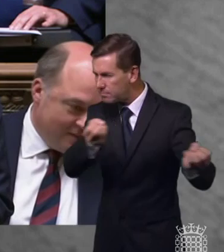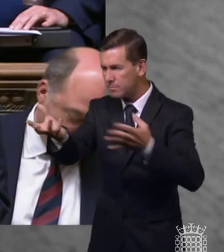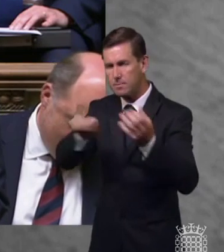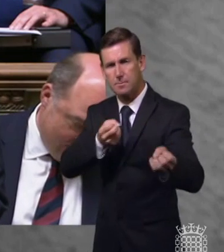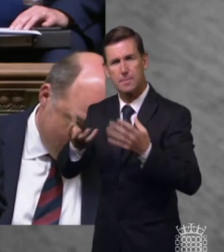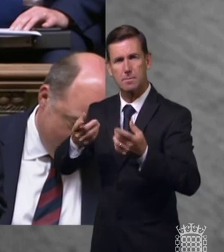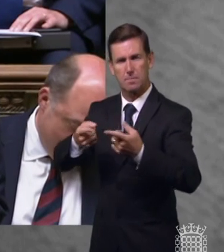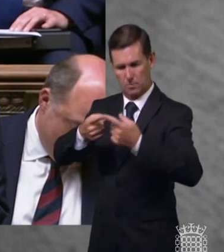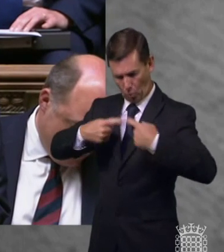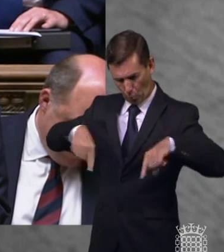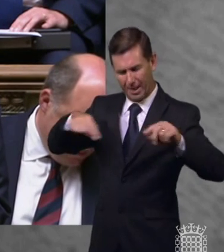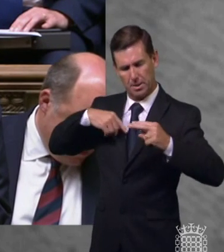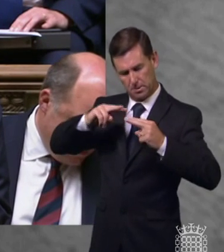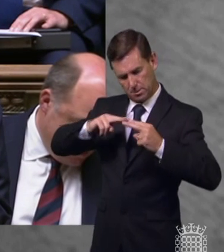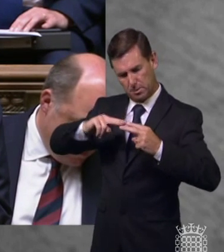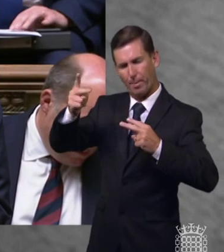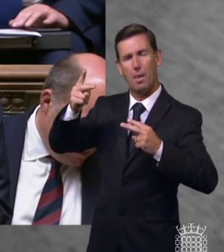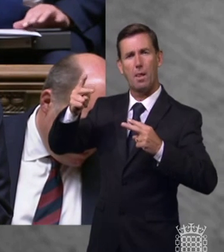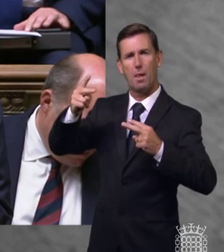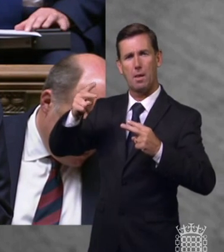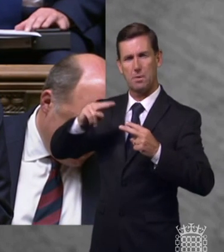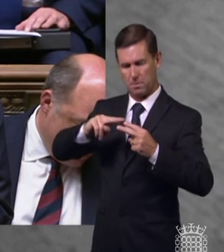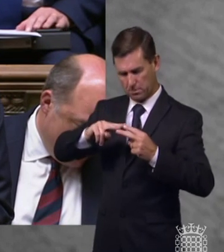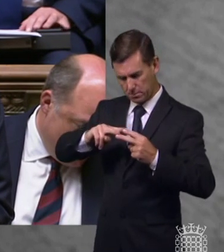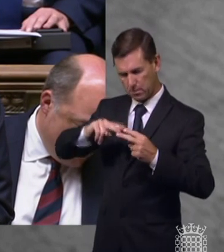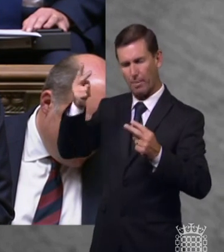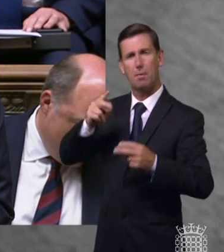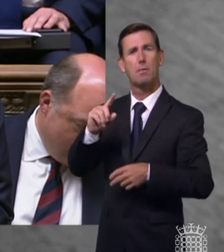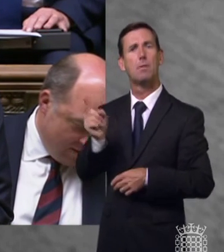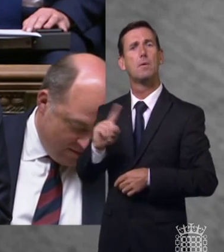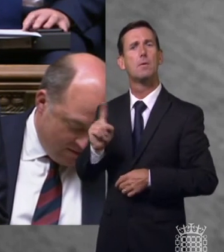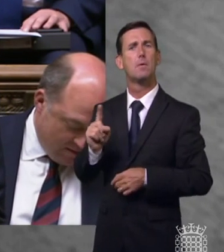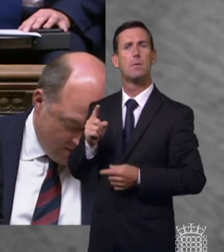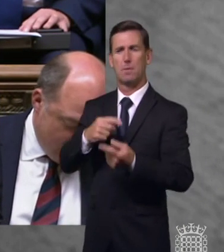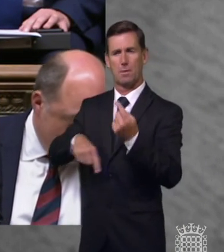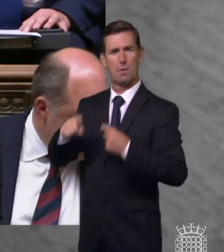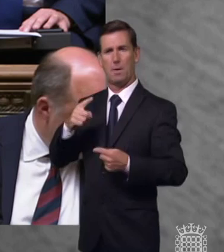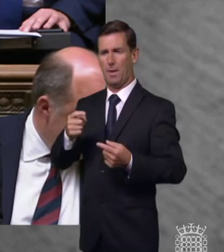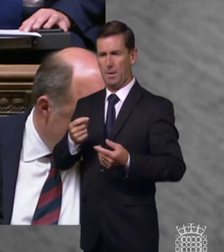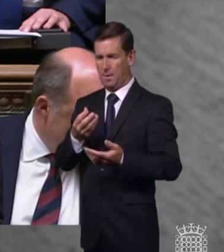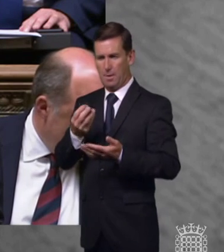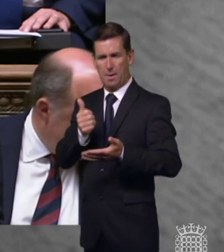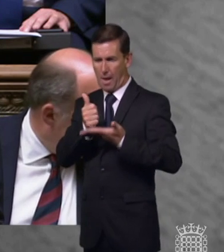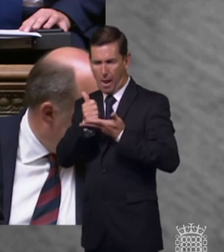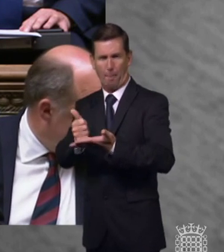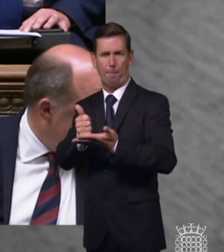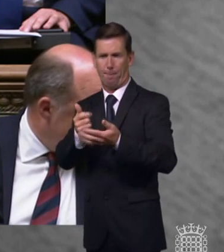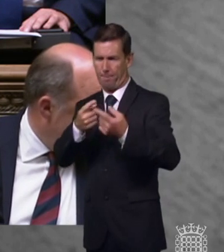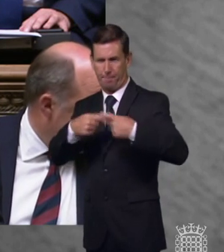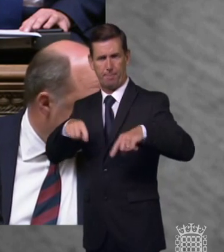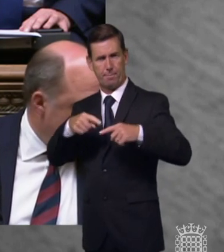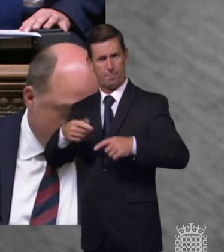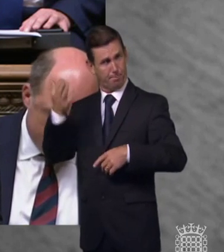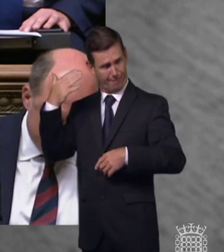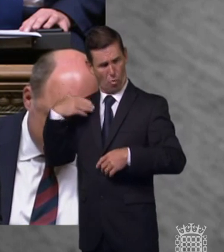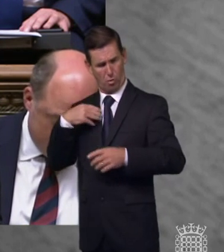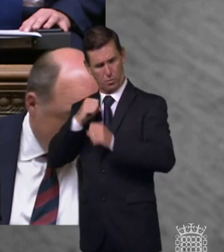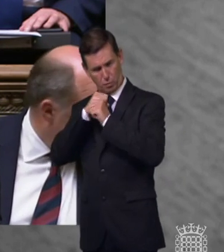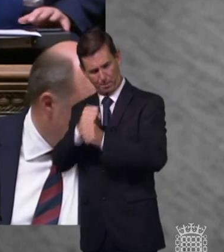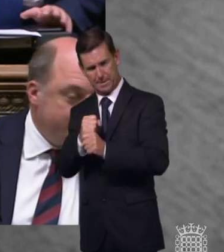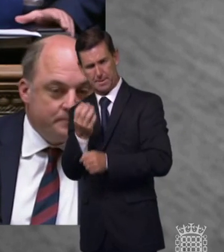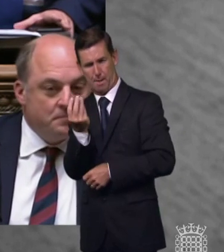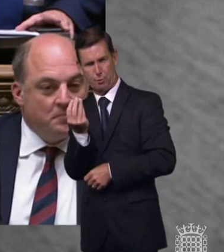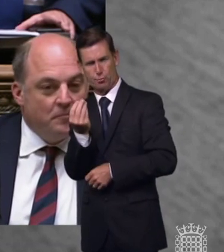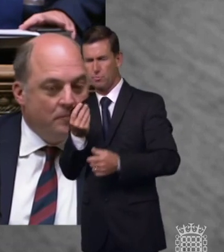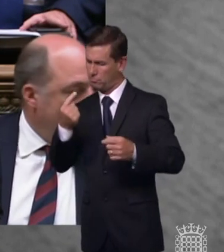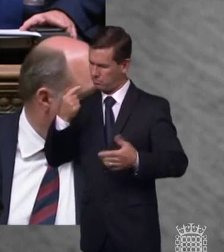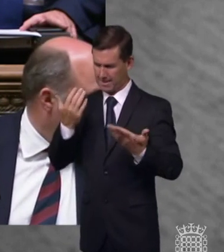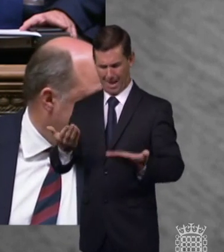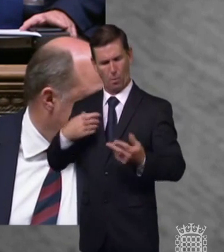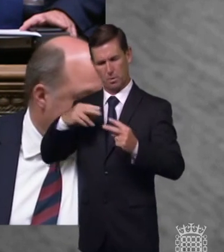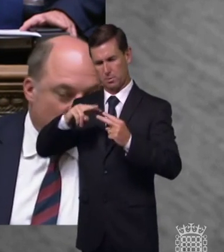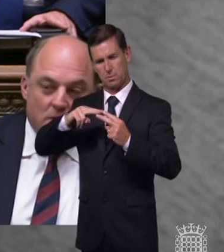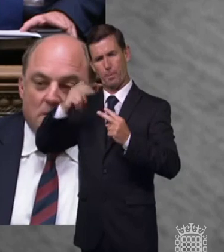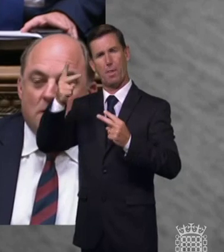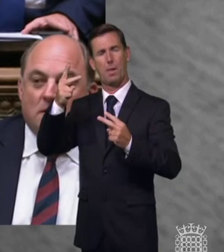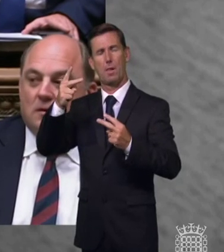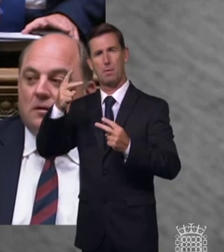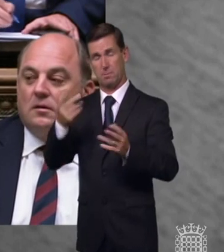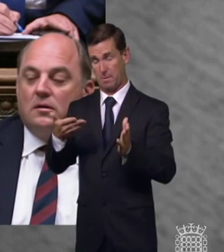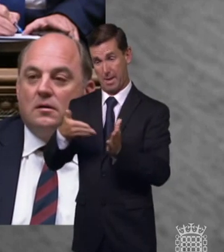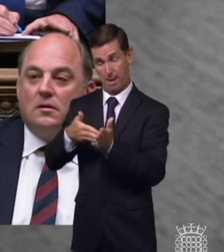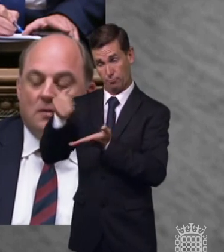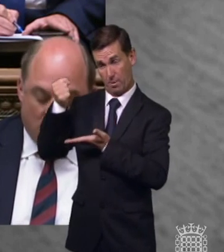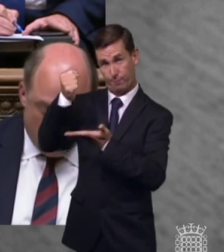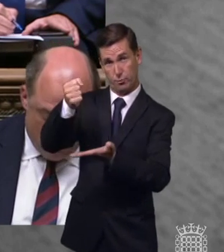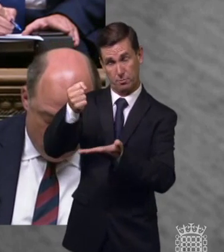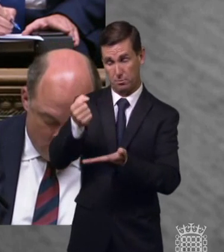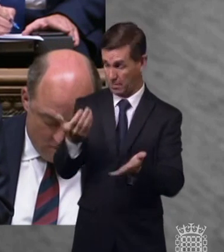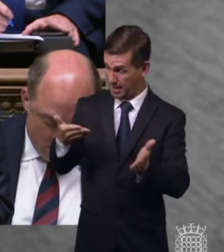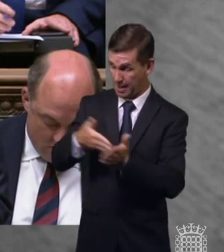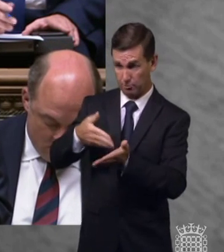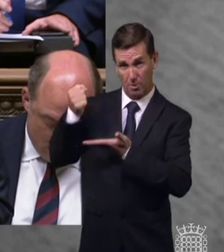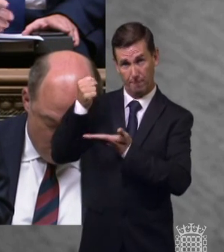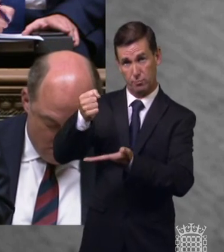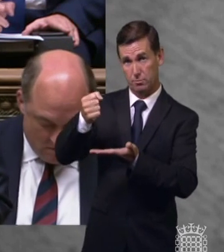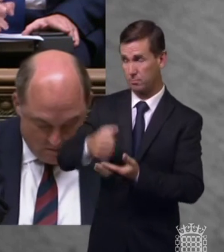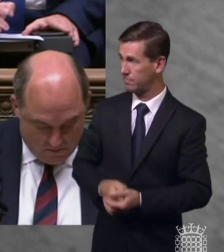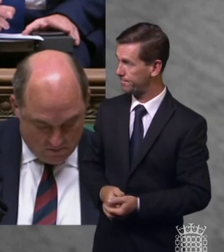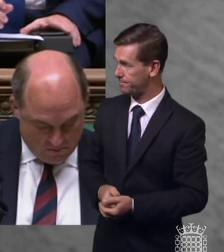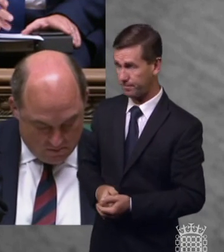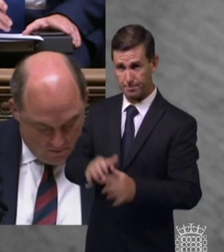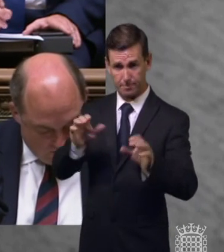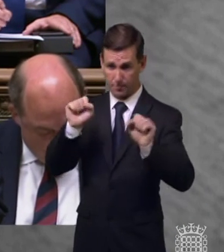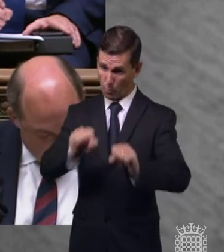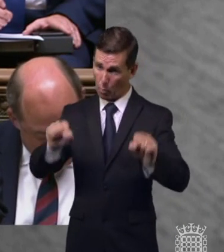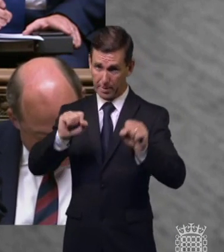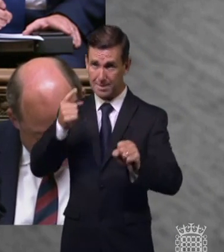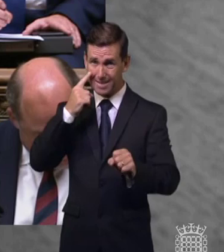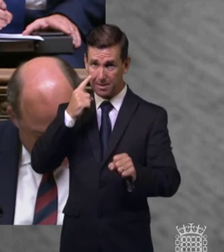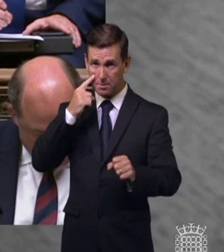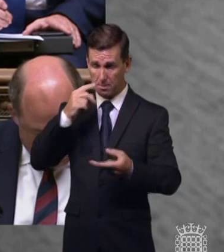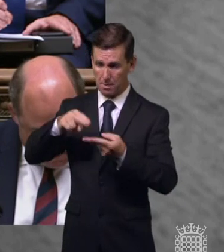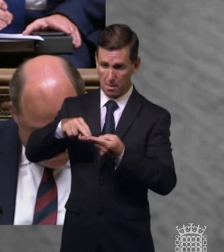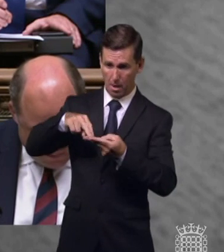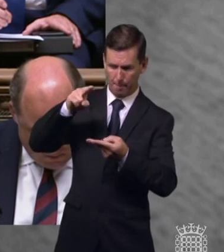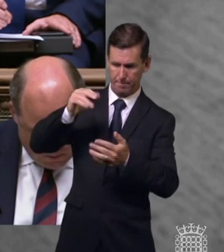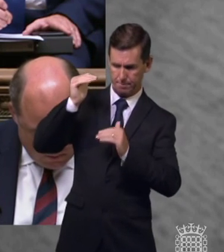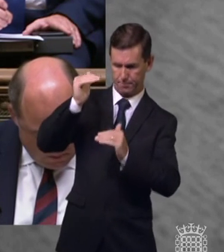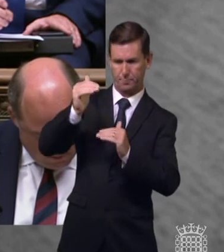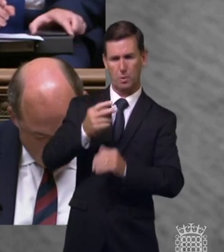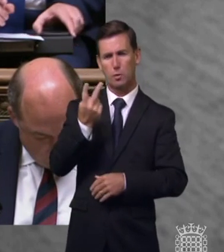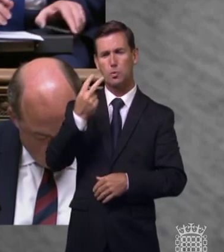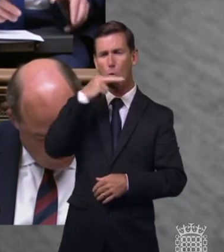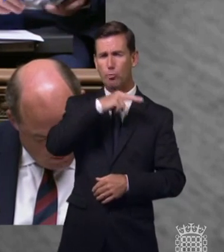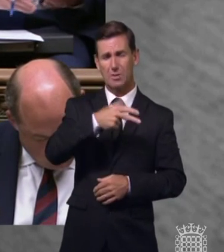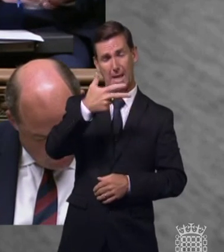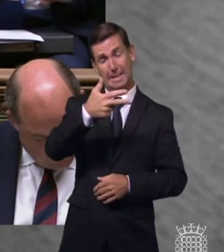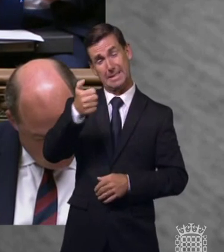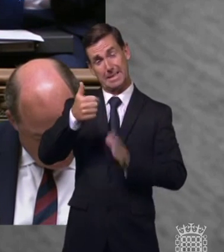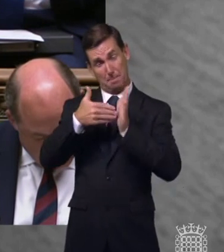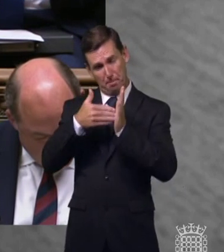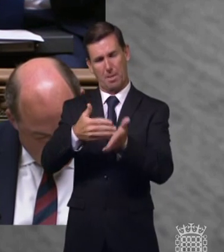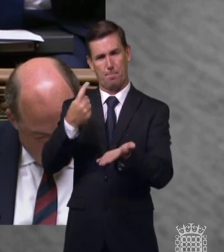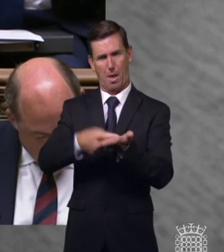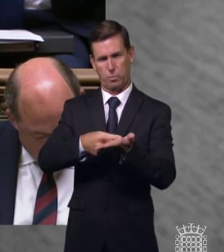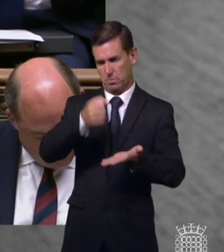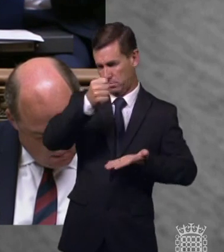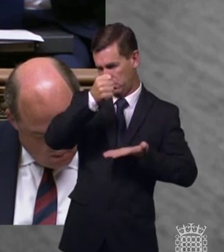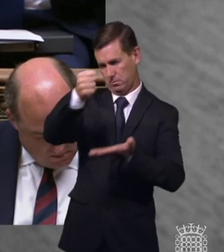delivering humanitarian projects in the region by doubling the amount of humanitarian and development assistance that we had previously committed to Afghanistan this year with new funding——wait for it—taking this up to £286 million with immediate effect.